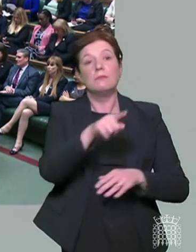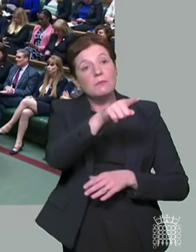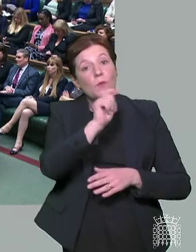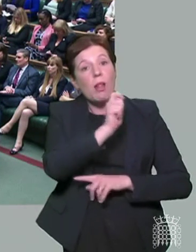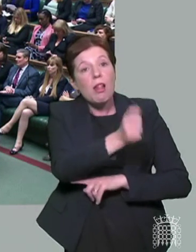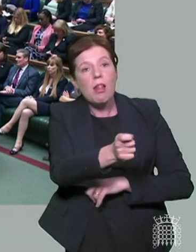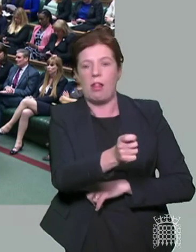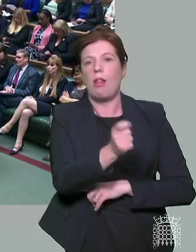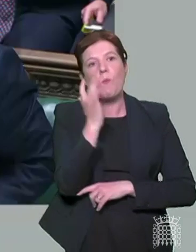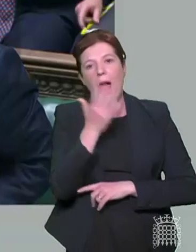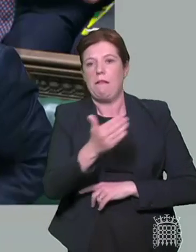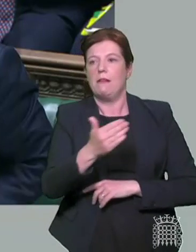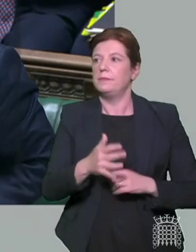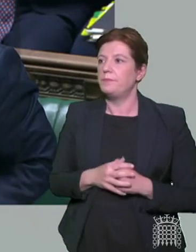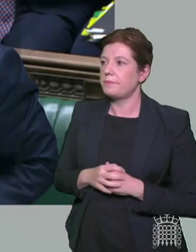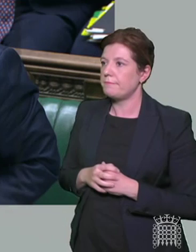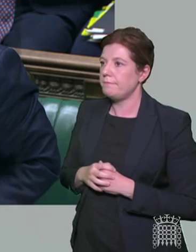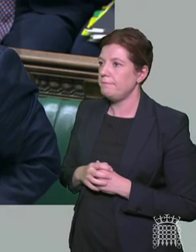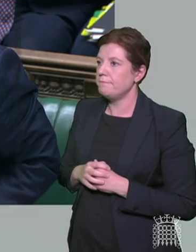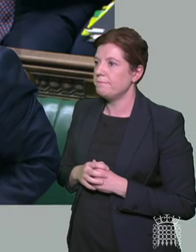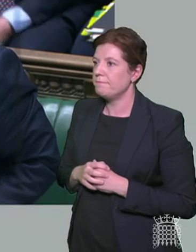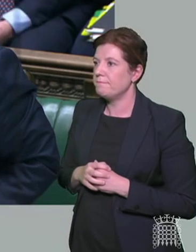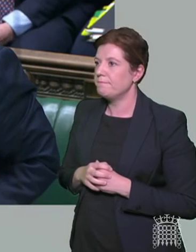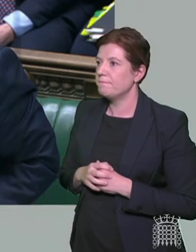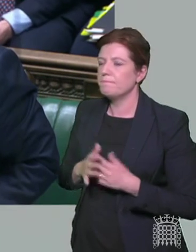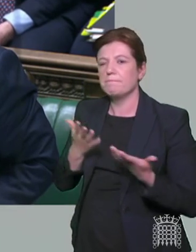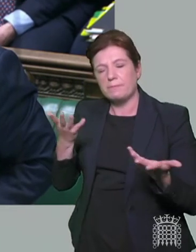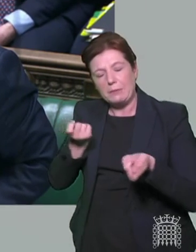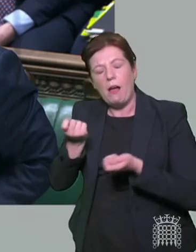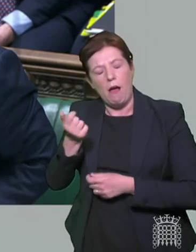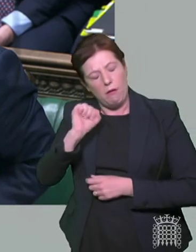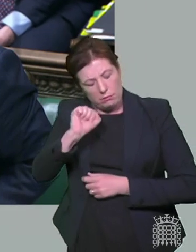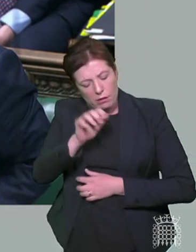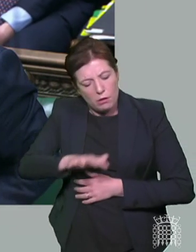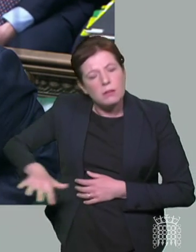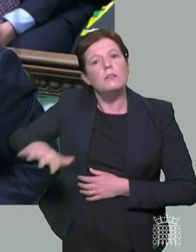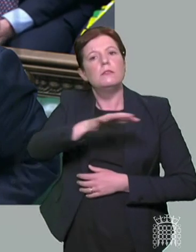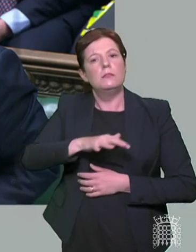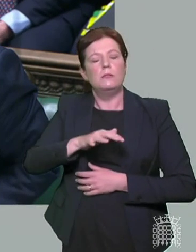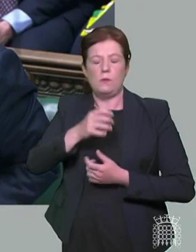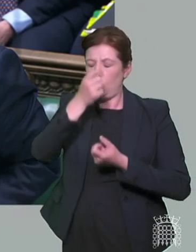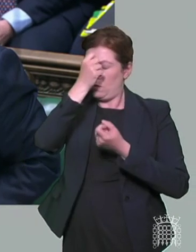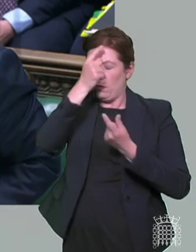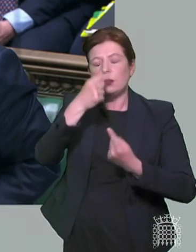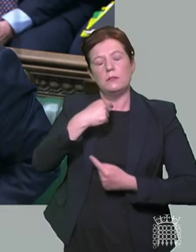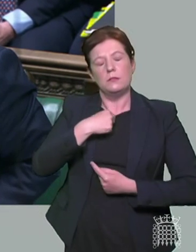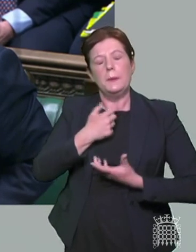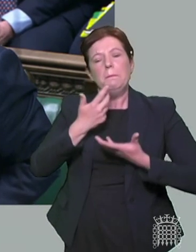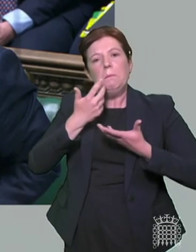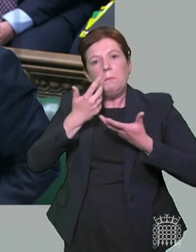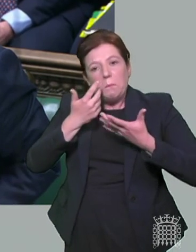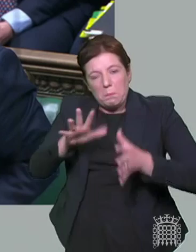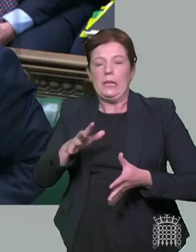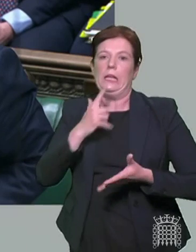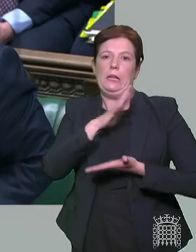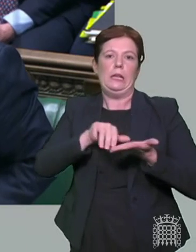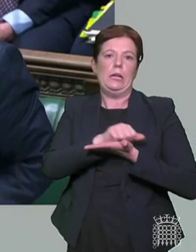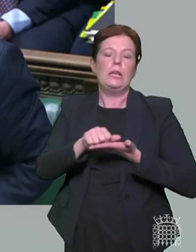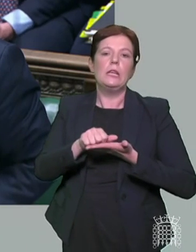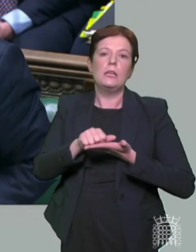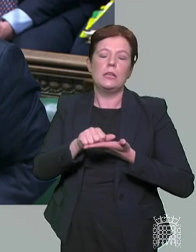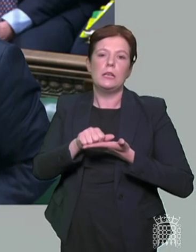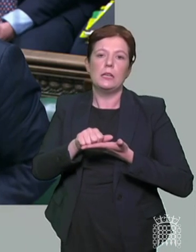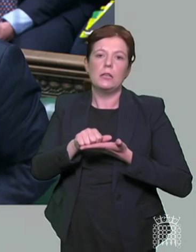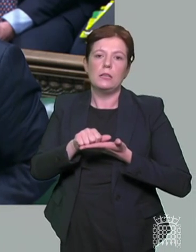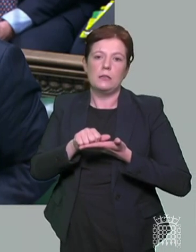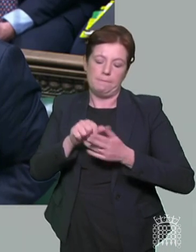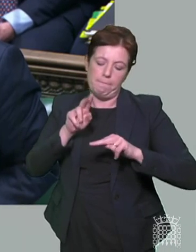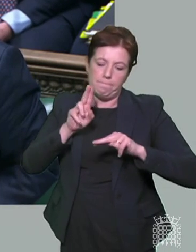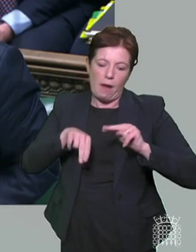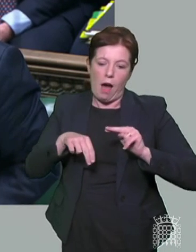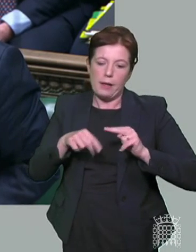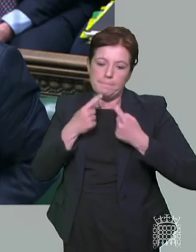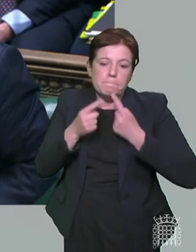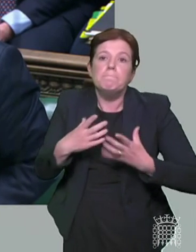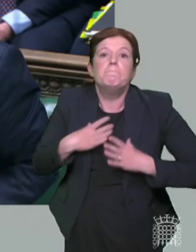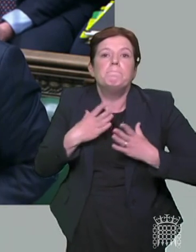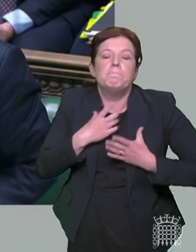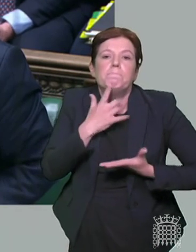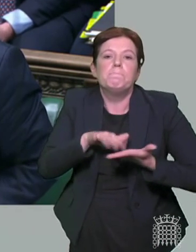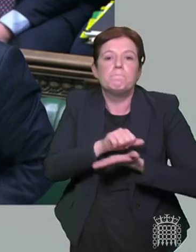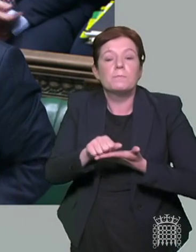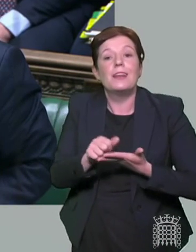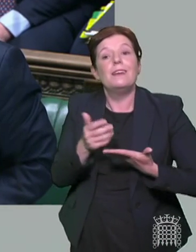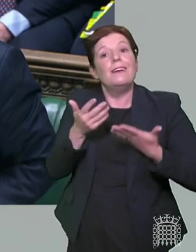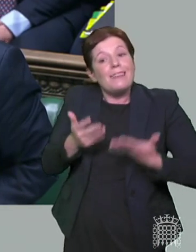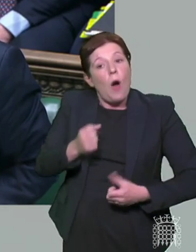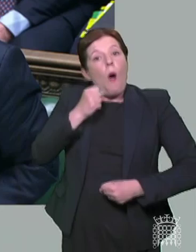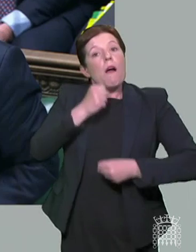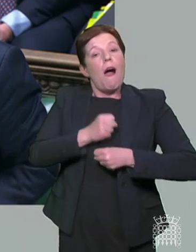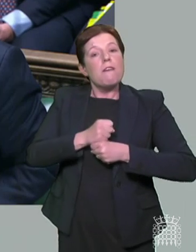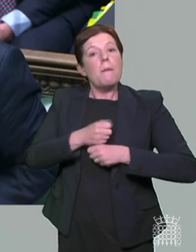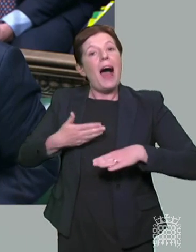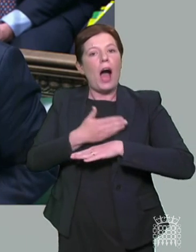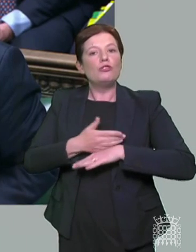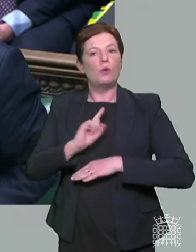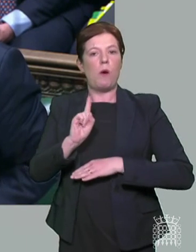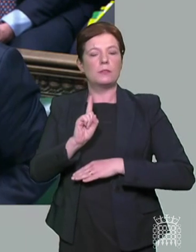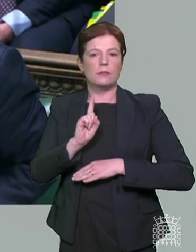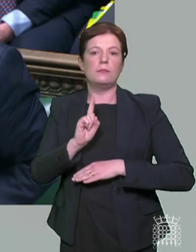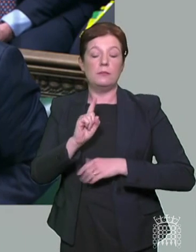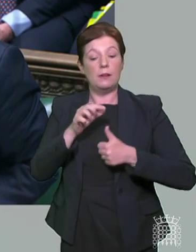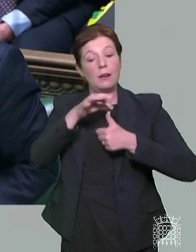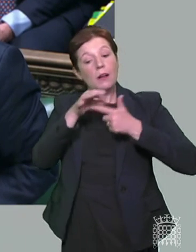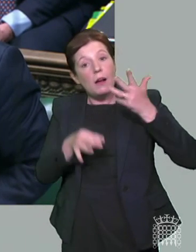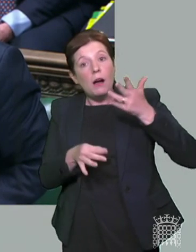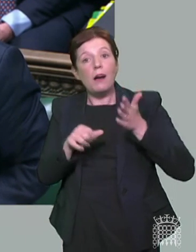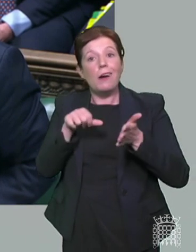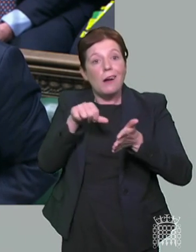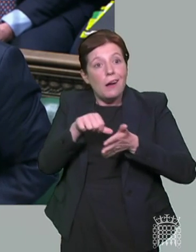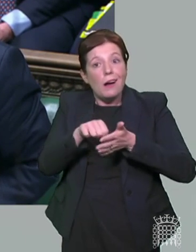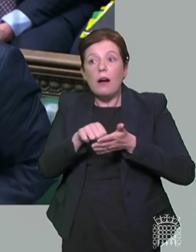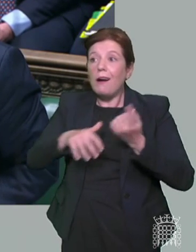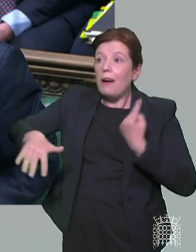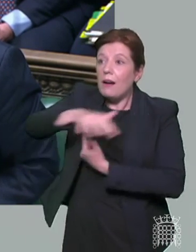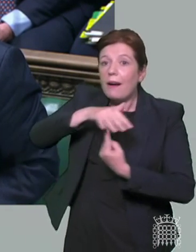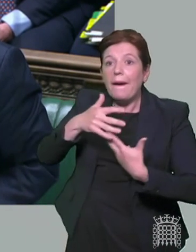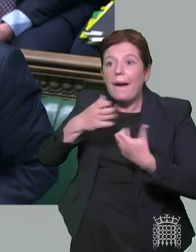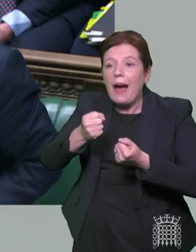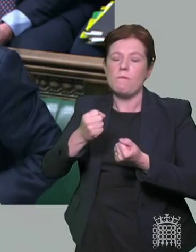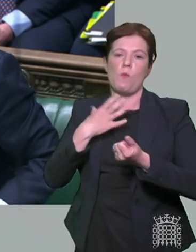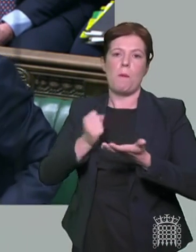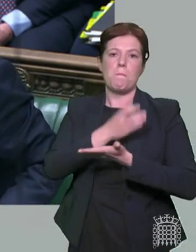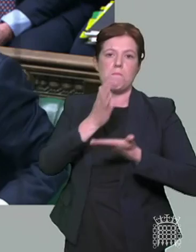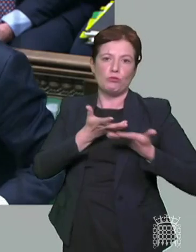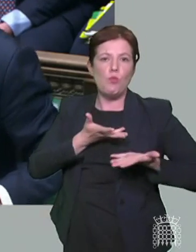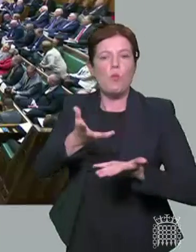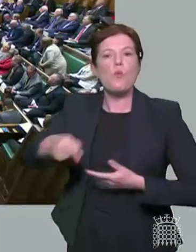I understand the feelings of the honourable Lady’s constituents and I continue to express my apologies for the FPN that I received, but the Government will get on with tackling the issues that face this country and delivering for the British people.